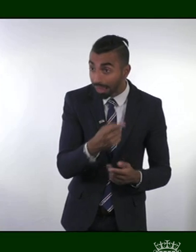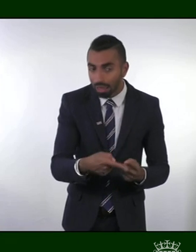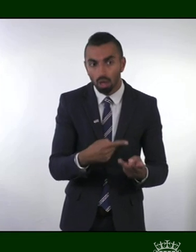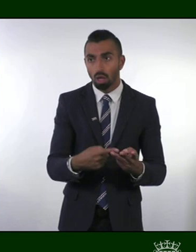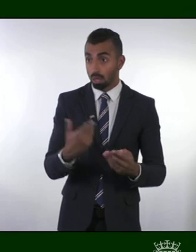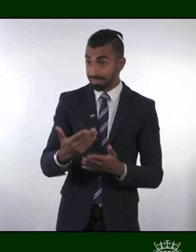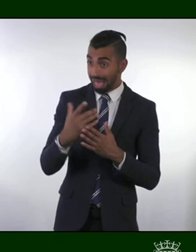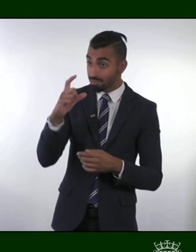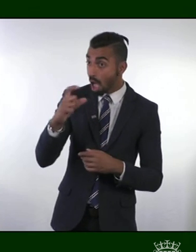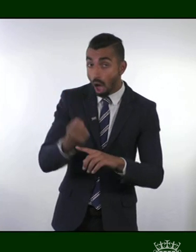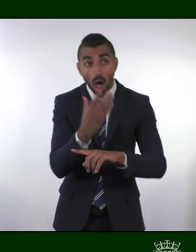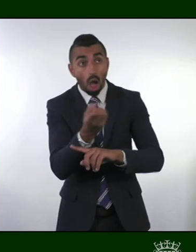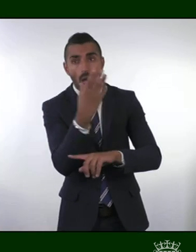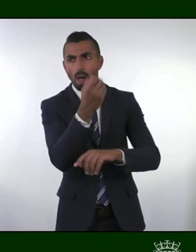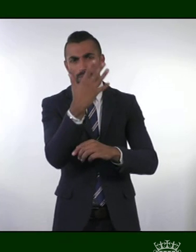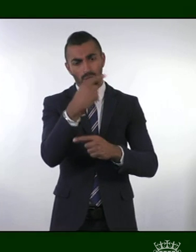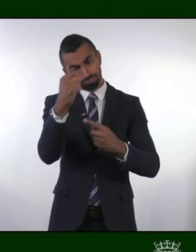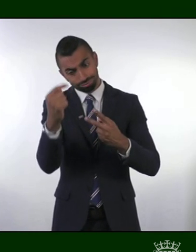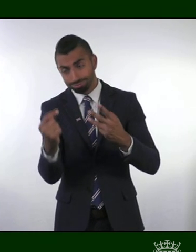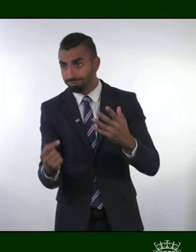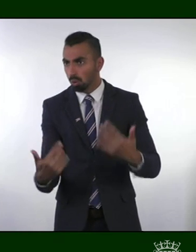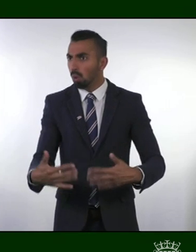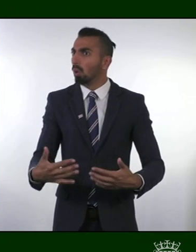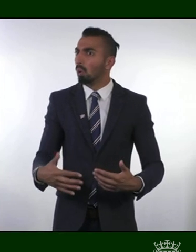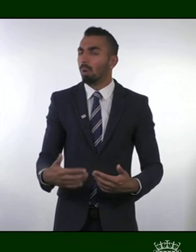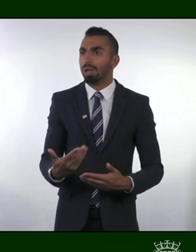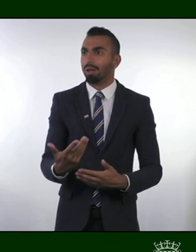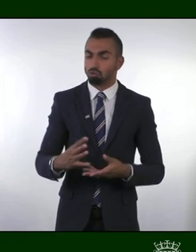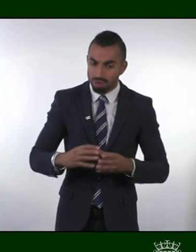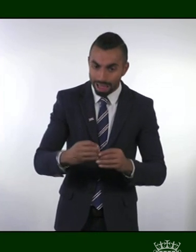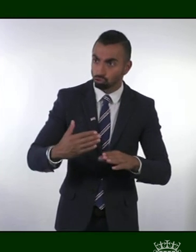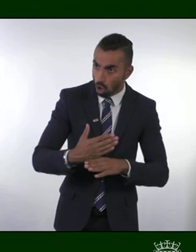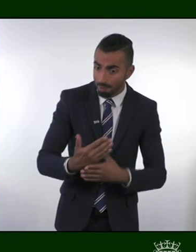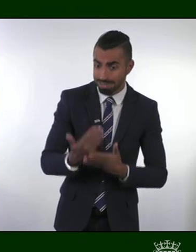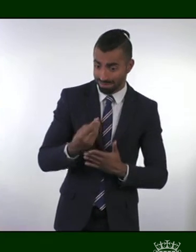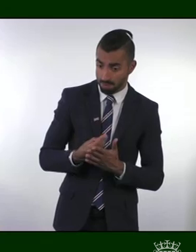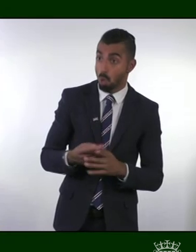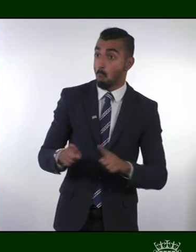This is a policy that does what we need right now—cuts carbon, creates jobs and saves cash.